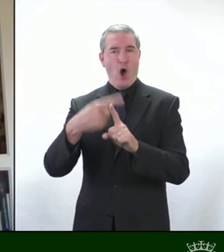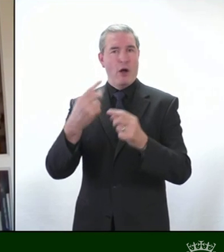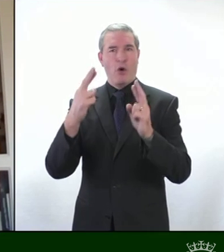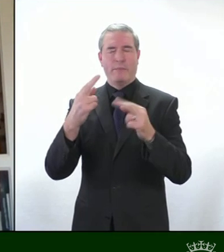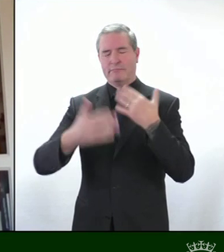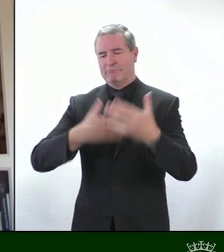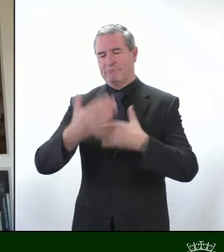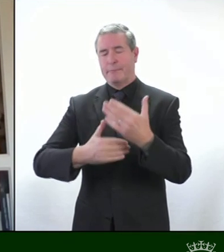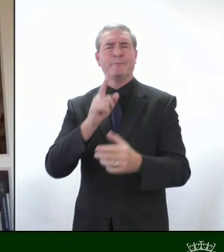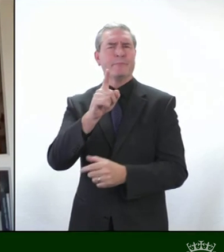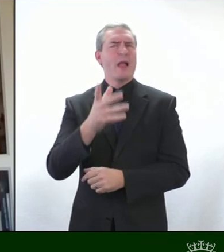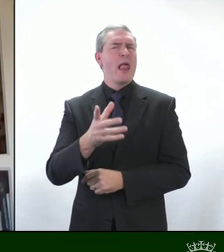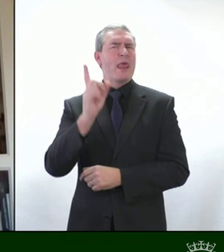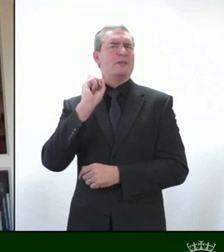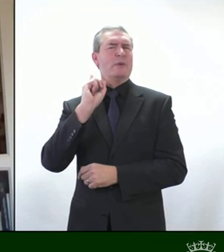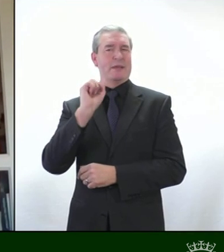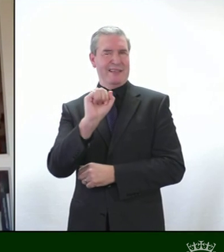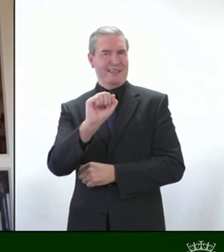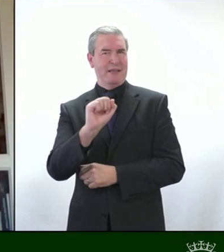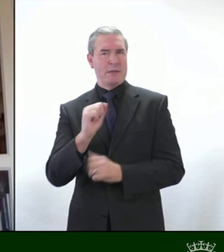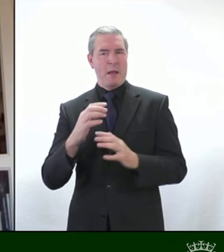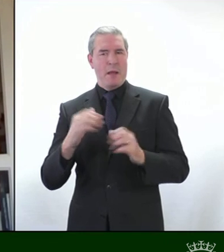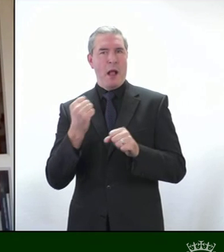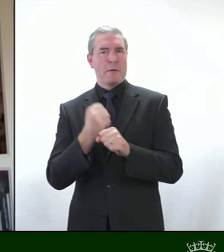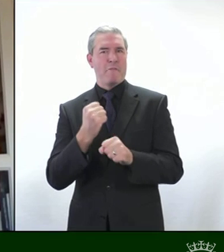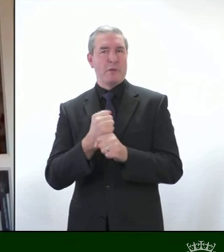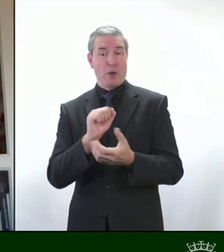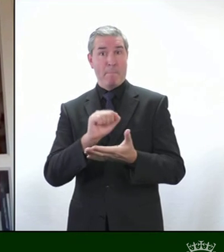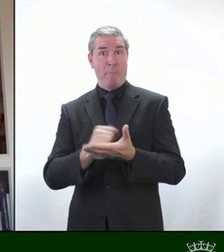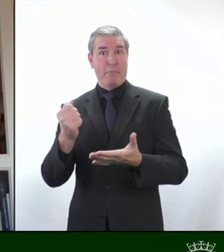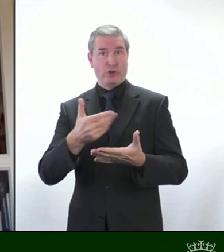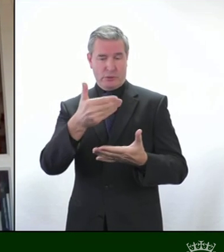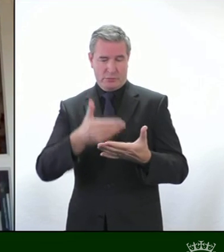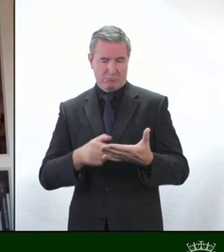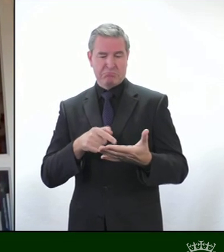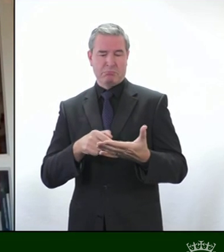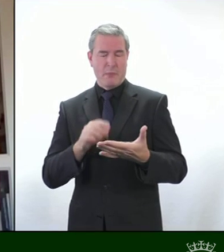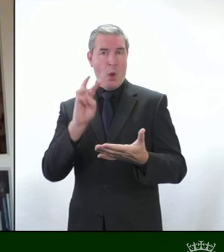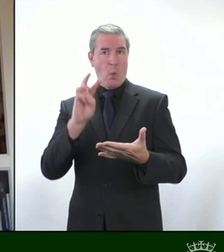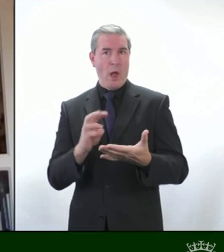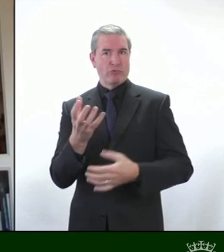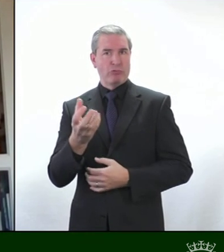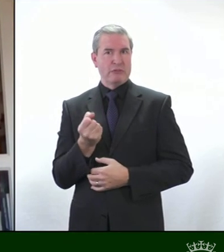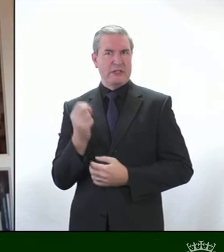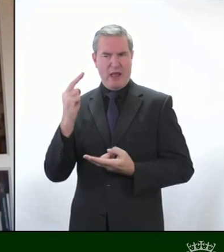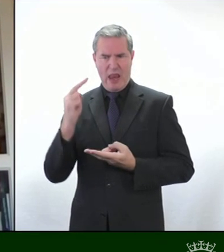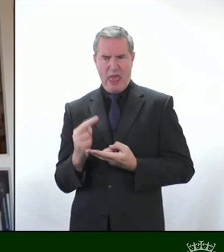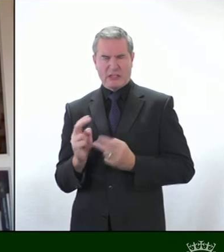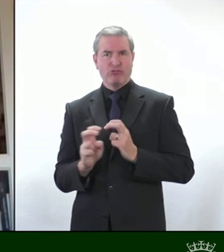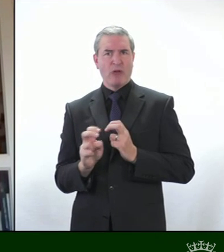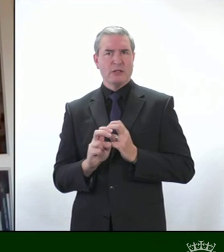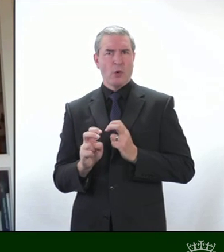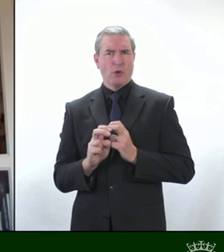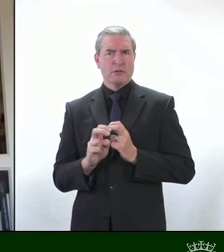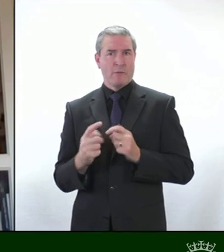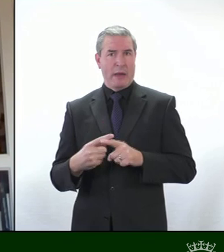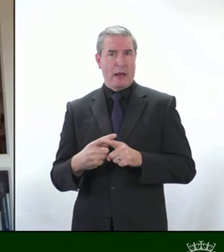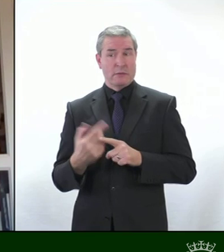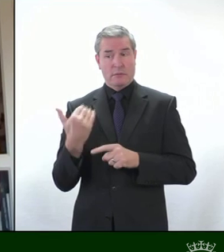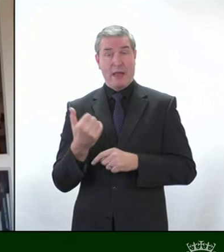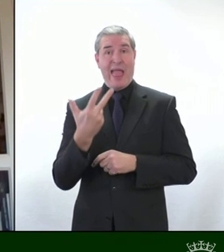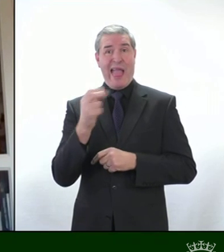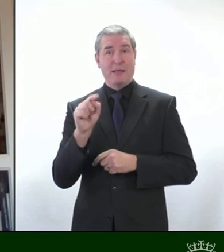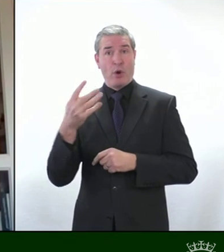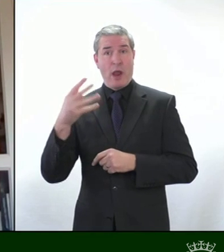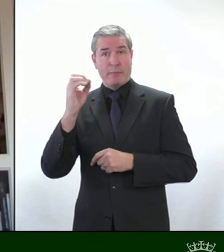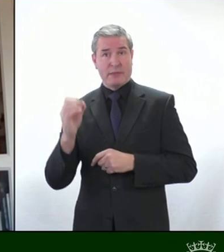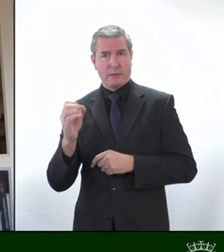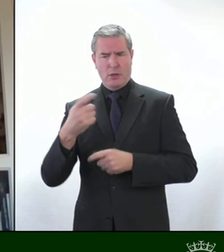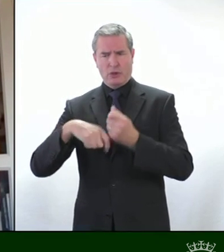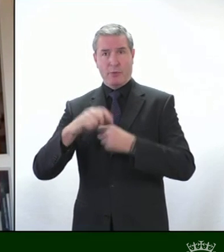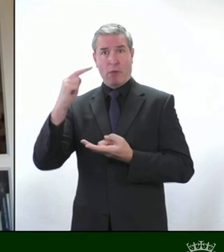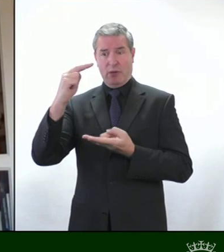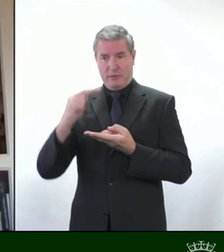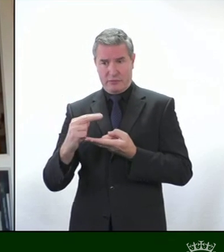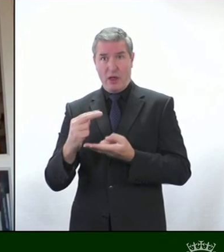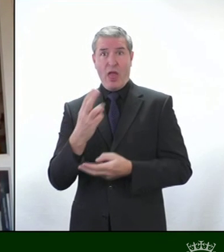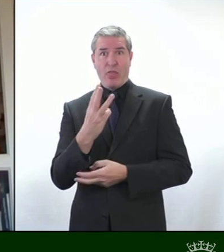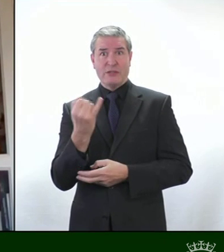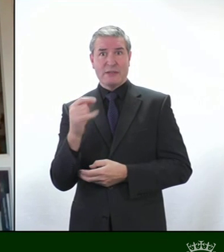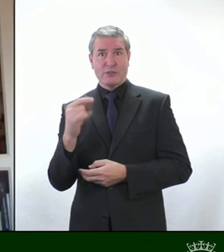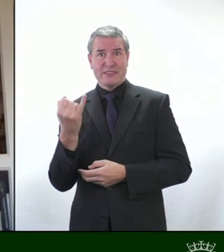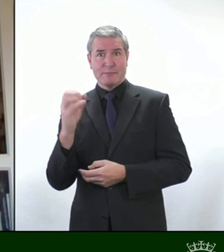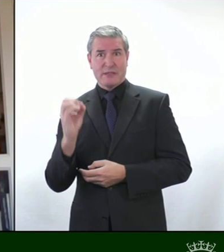Last week, the Prime Minister’s Government published their statement of funding, showing a reduction in the amount that Wales receives from transport spend in England, from 80.9% to 36.6%.